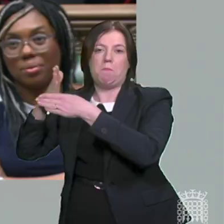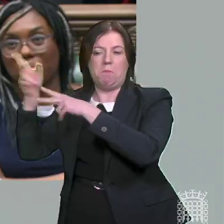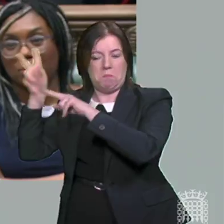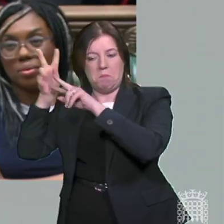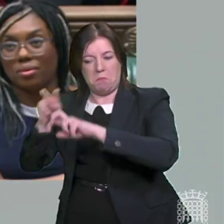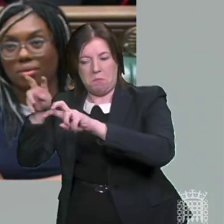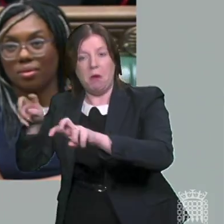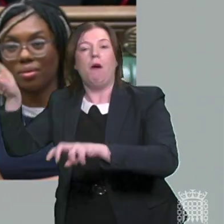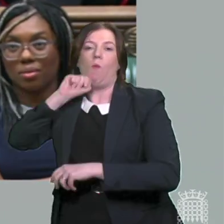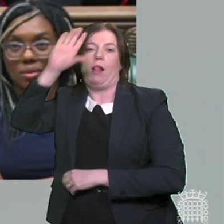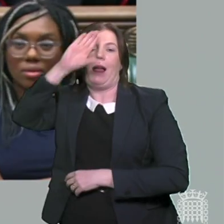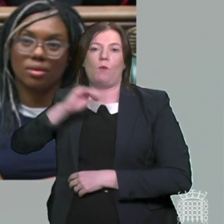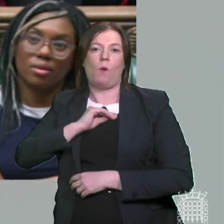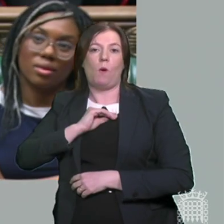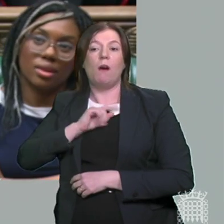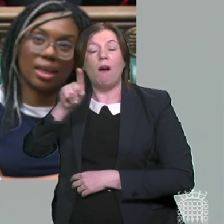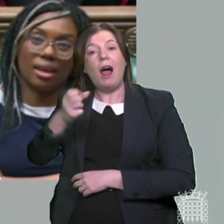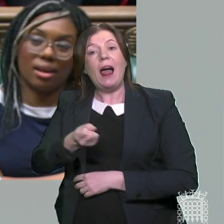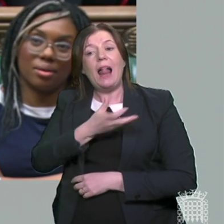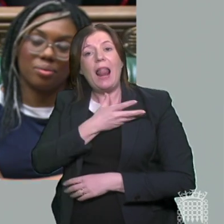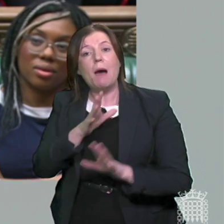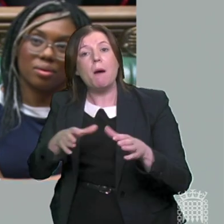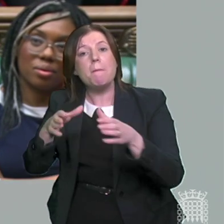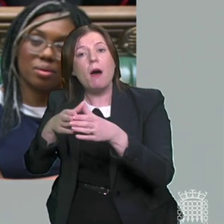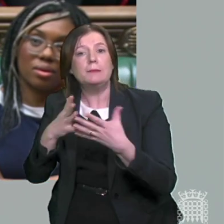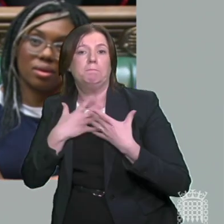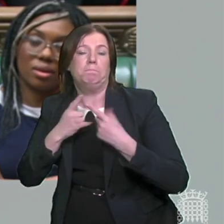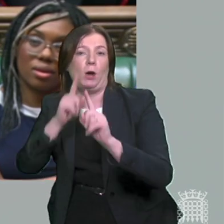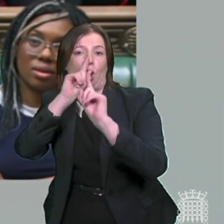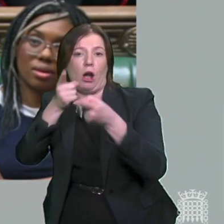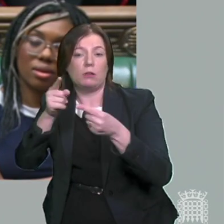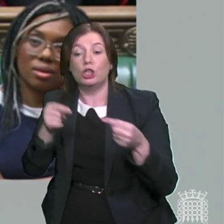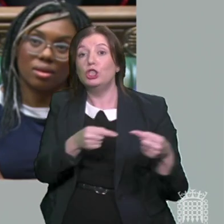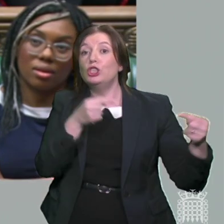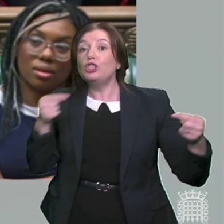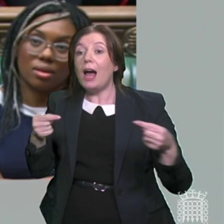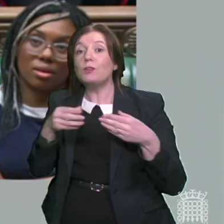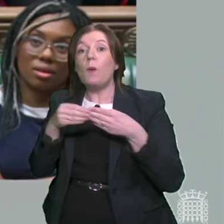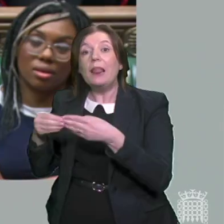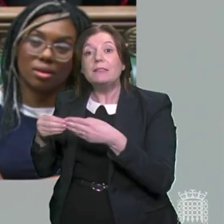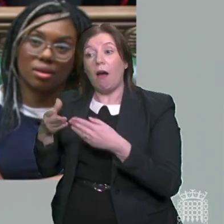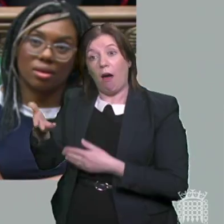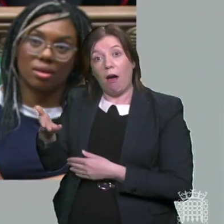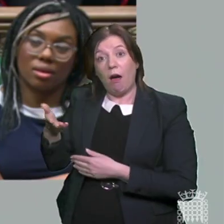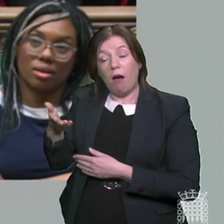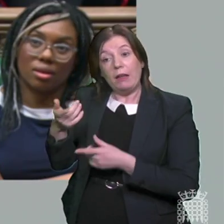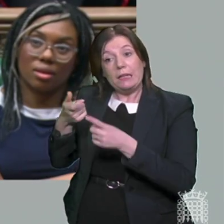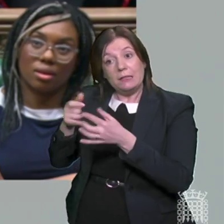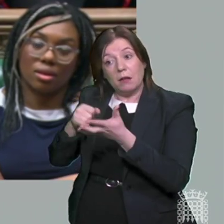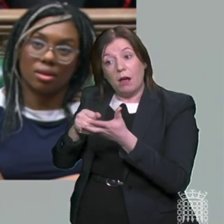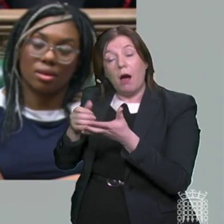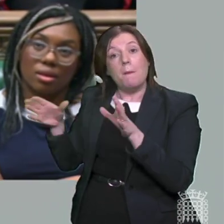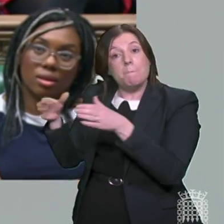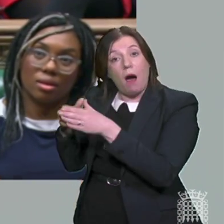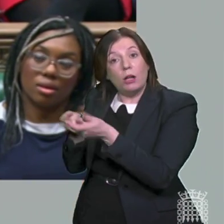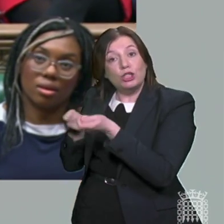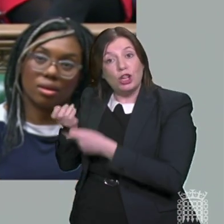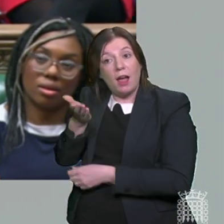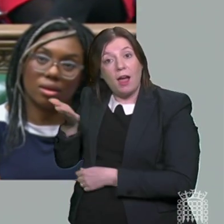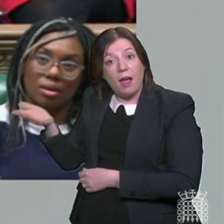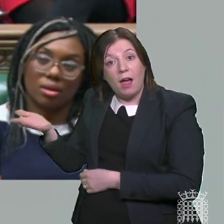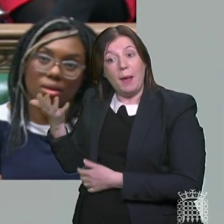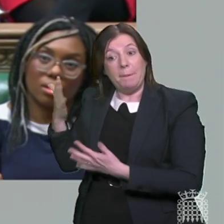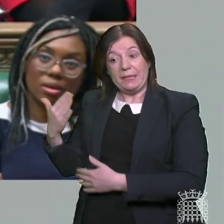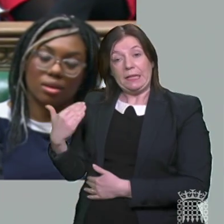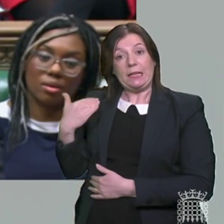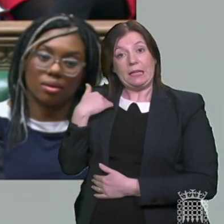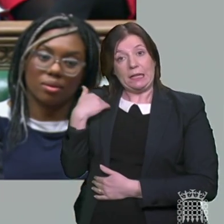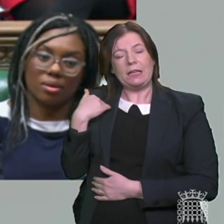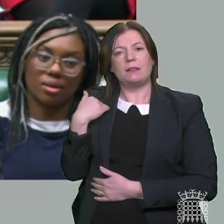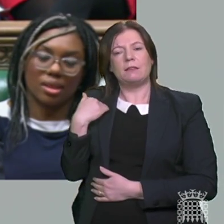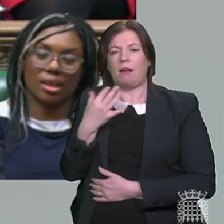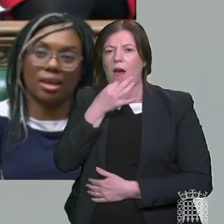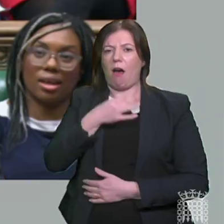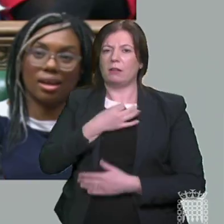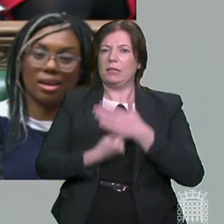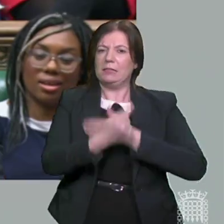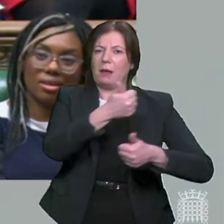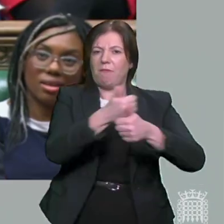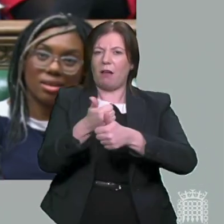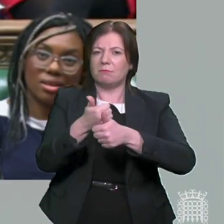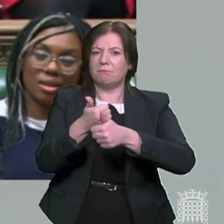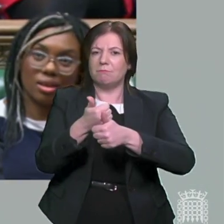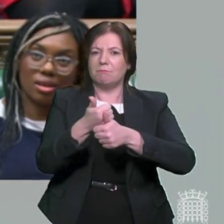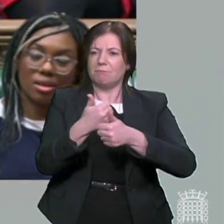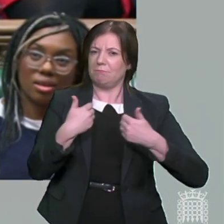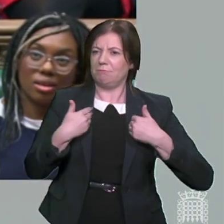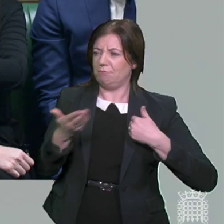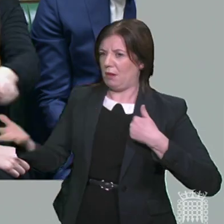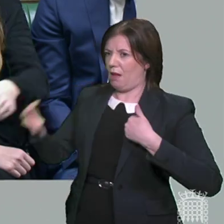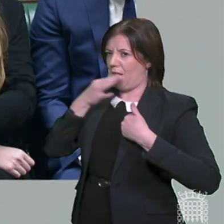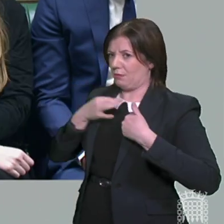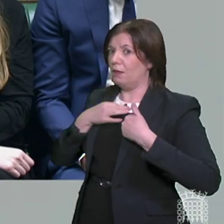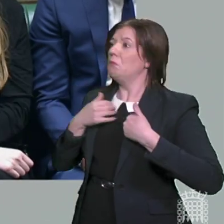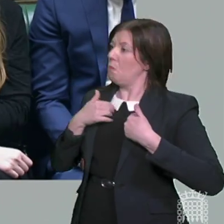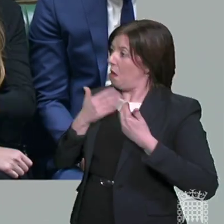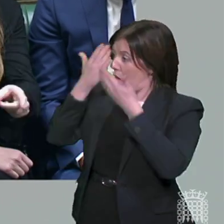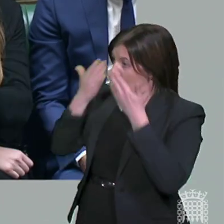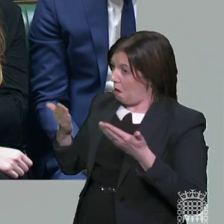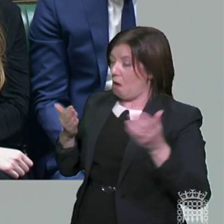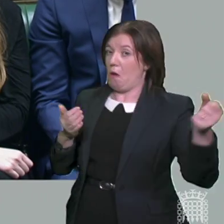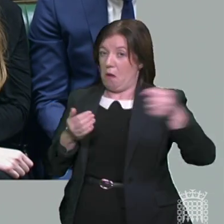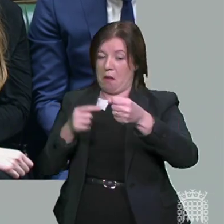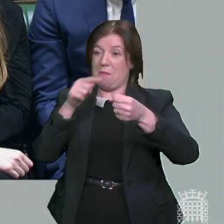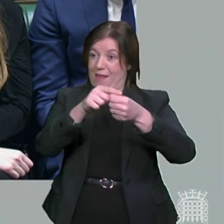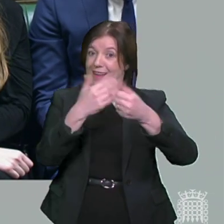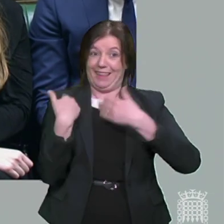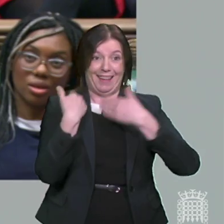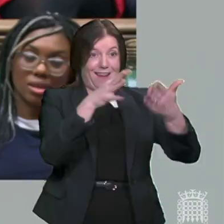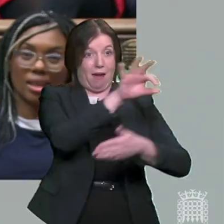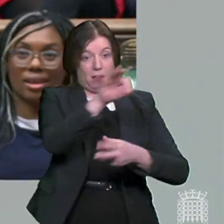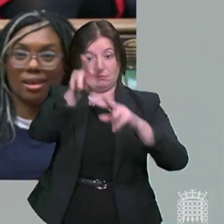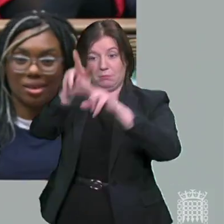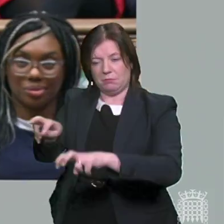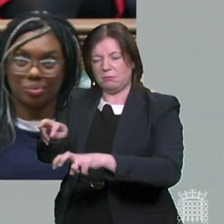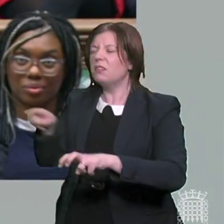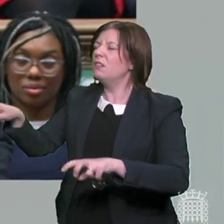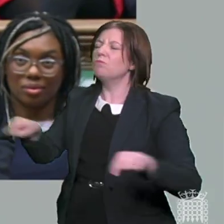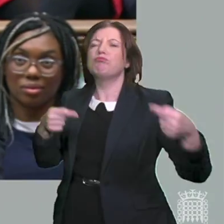The Opposition cannot have it both ways. The Leader of the Opposition and his party chair, the honourable Member for Oxford East, both urged me and the Government to appoint an independent adviser, and now he objects to that independent adviser doing their job.